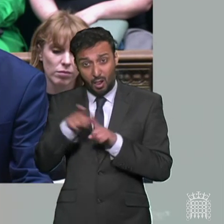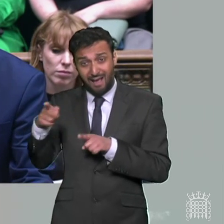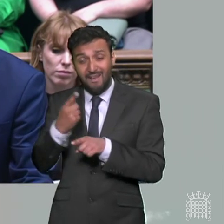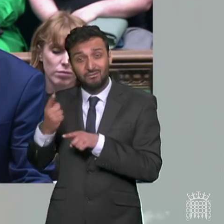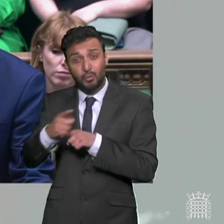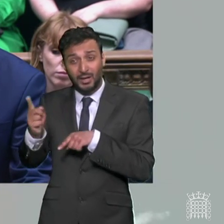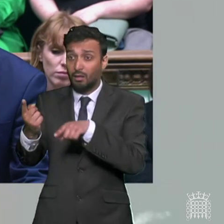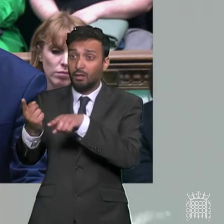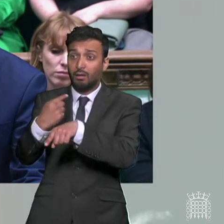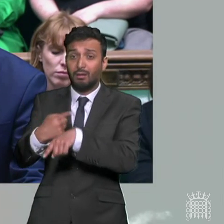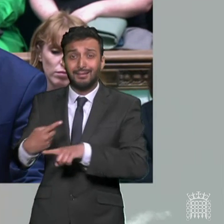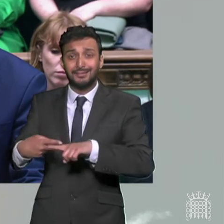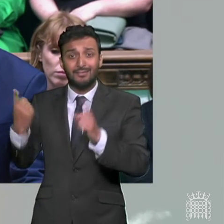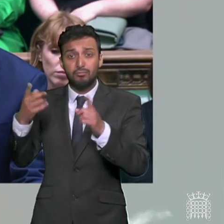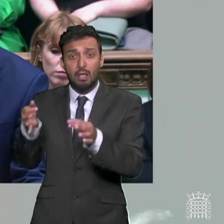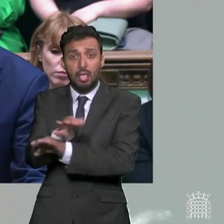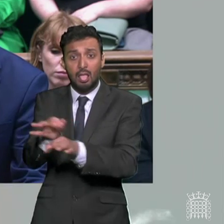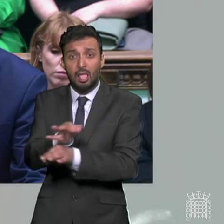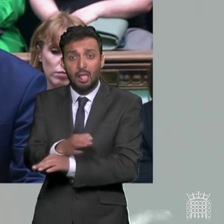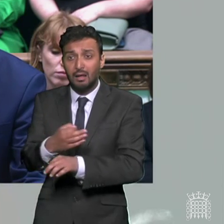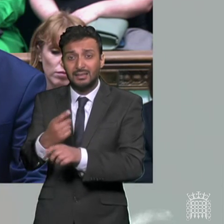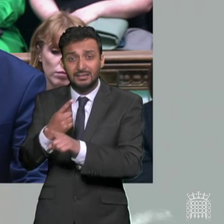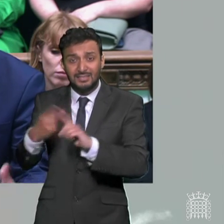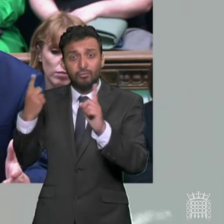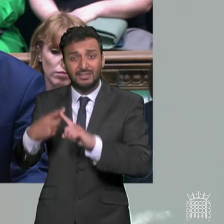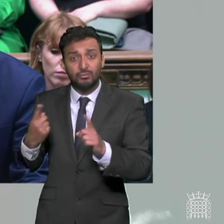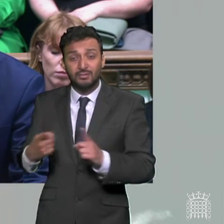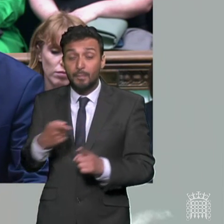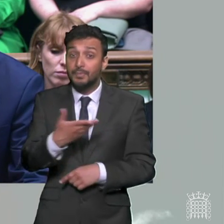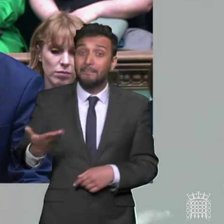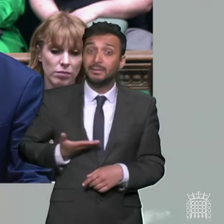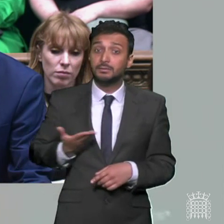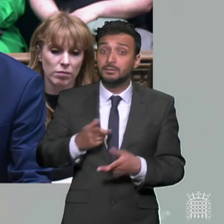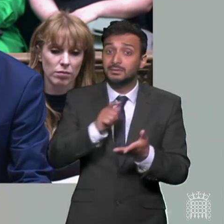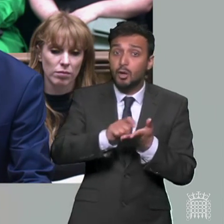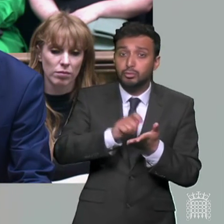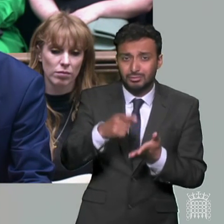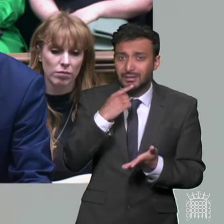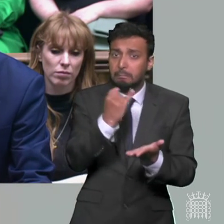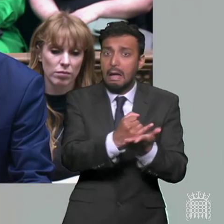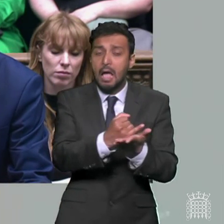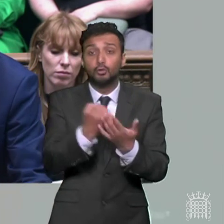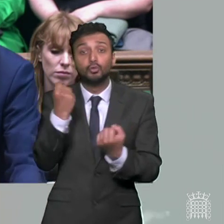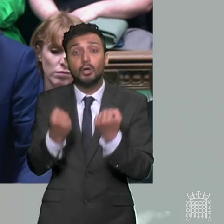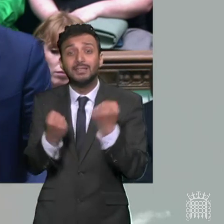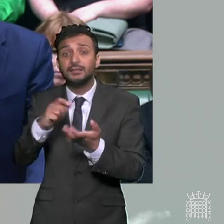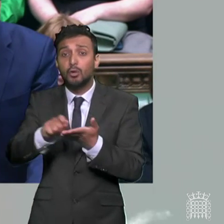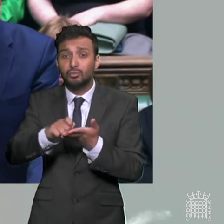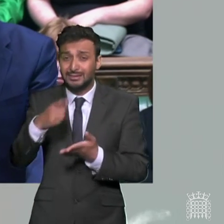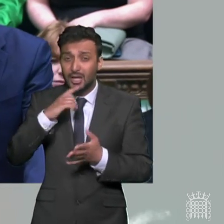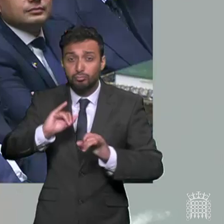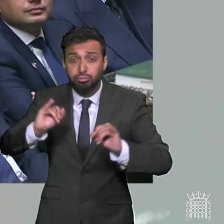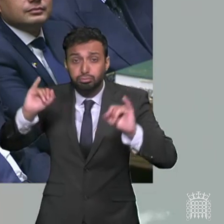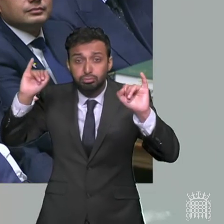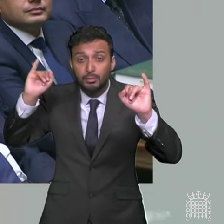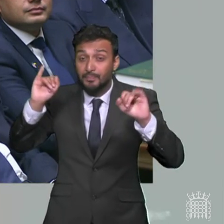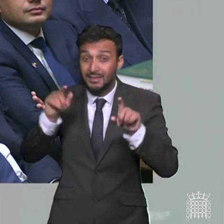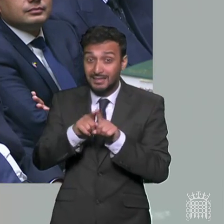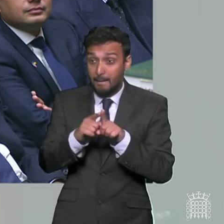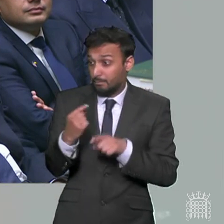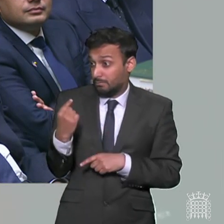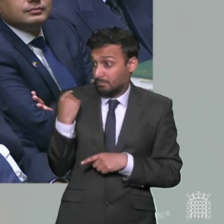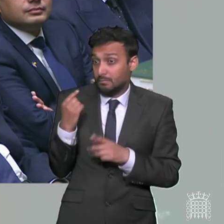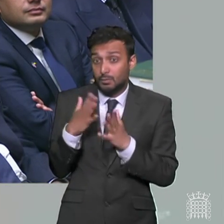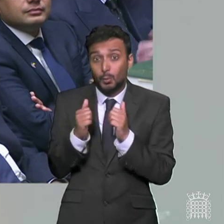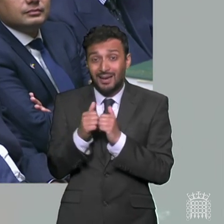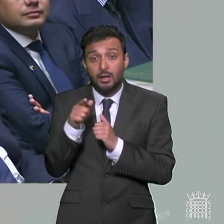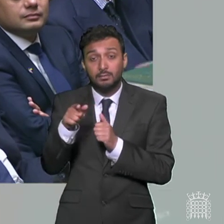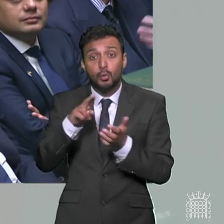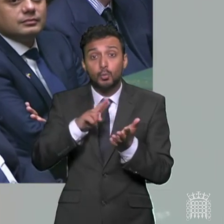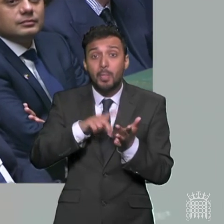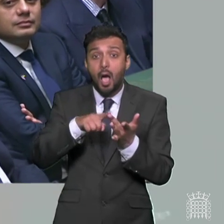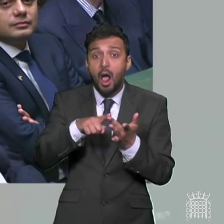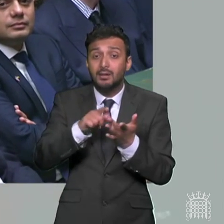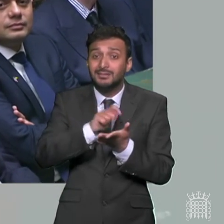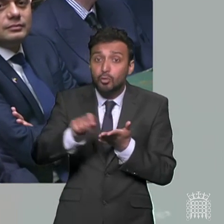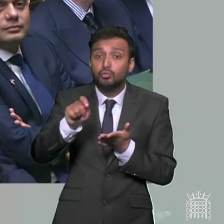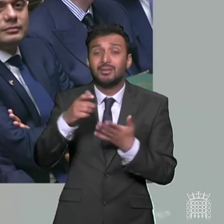The Business Secretary said it is “bad”, the Justice Secretary called it disastrous, and even this weekend the Health Secretary and the Northern Ireland Secretary opposed it.